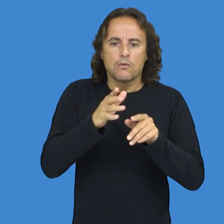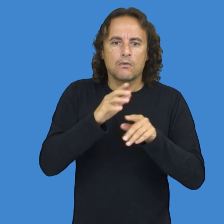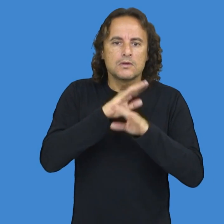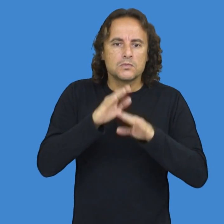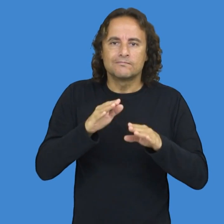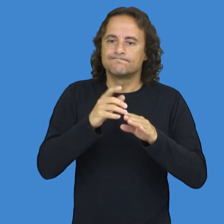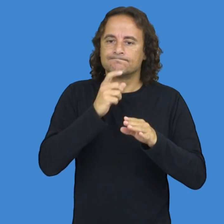resultado